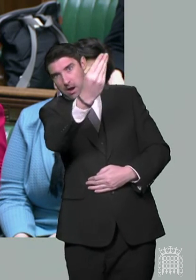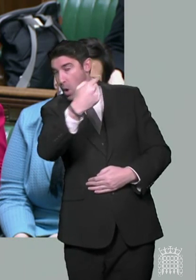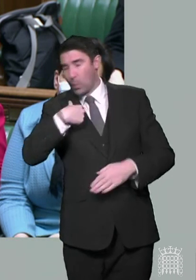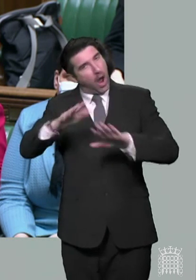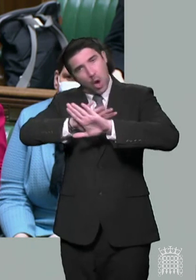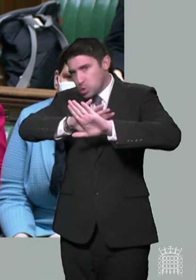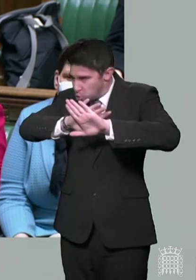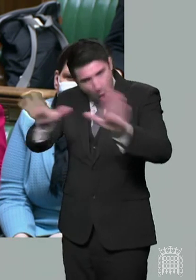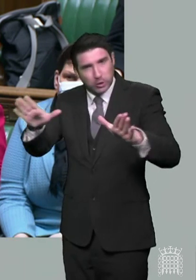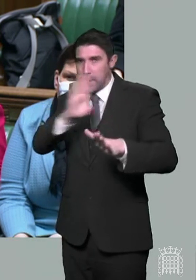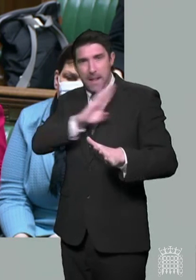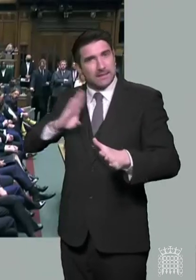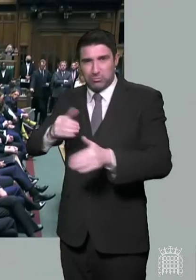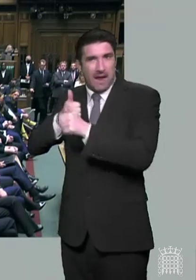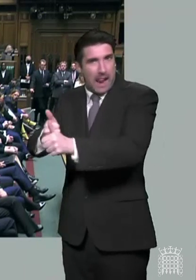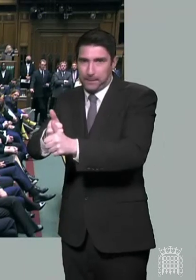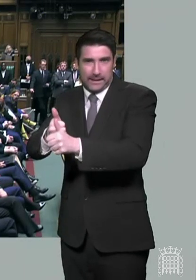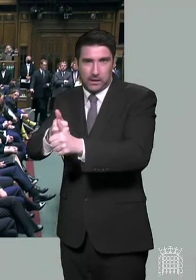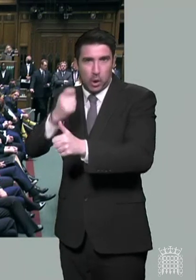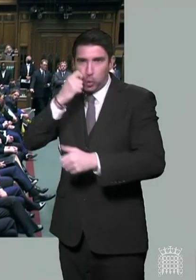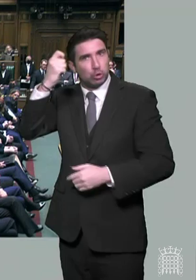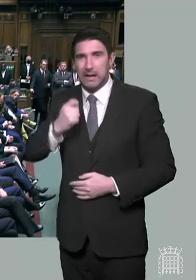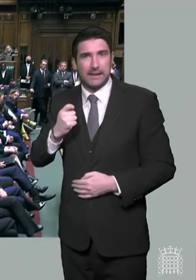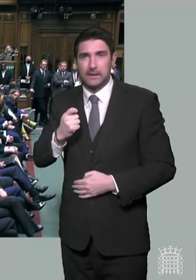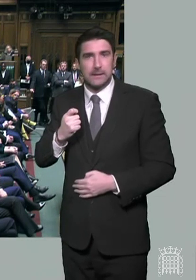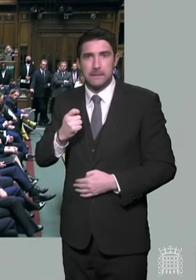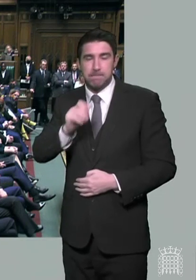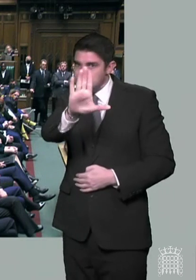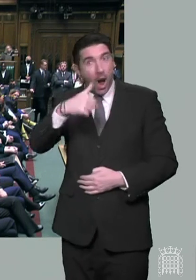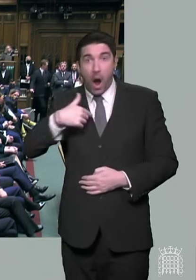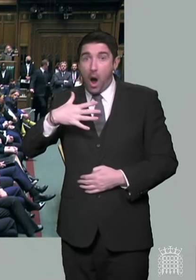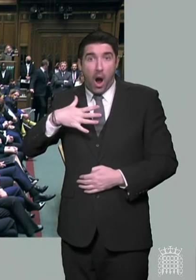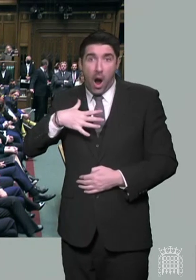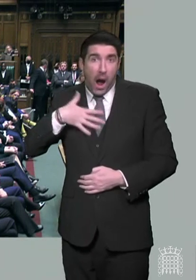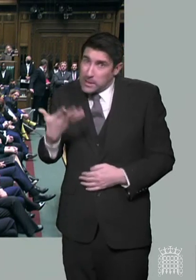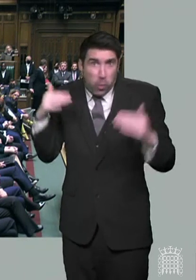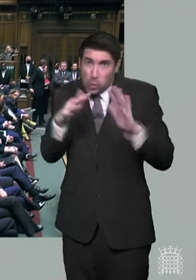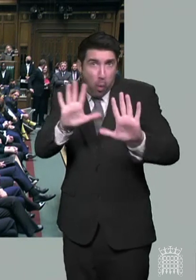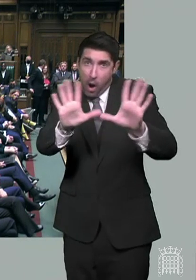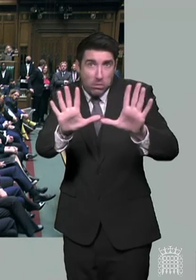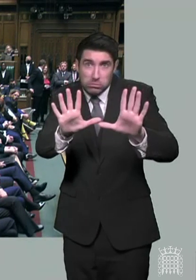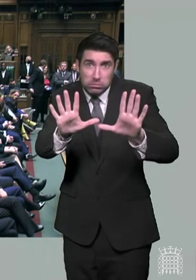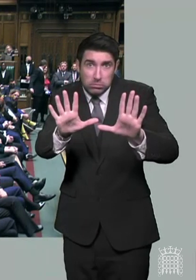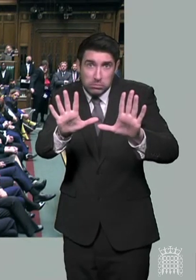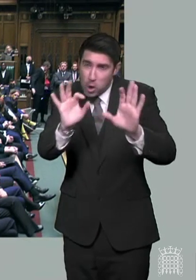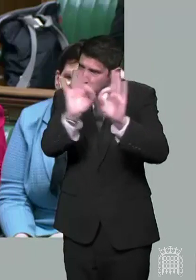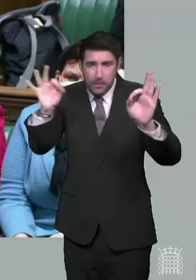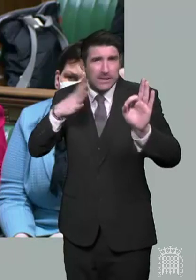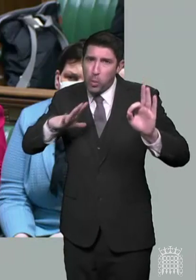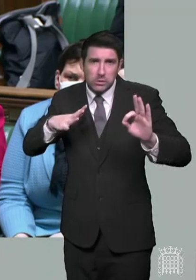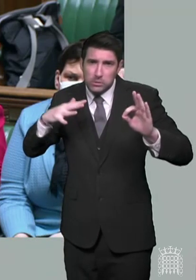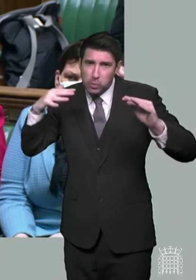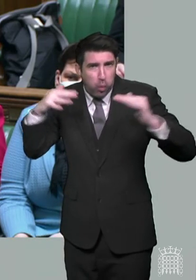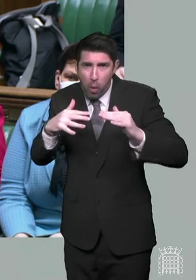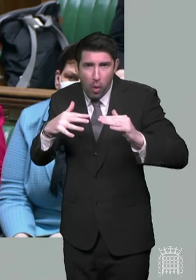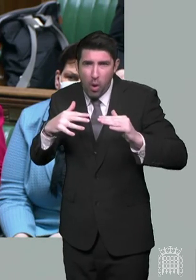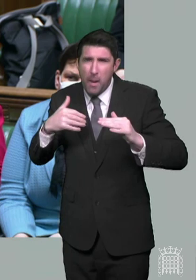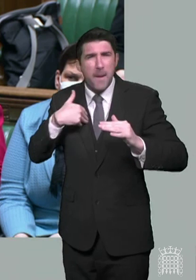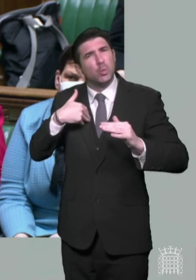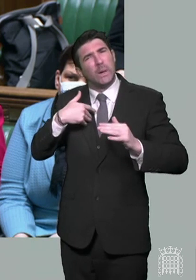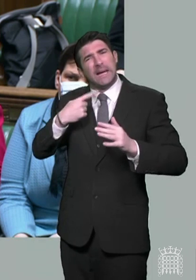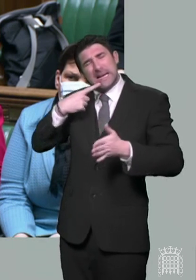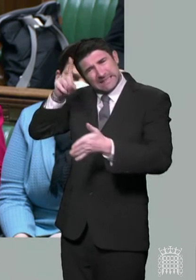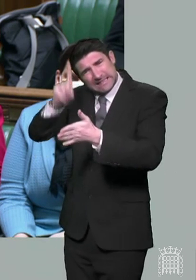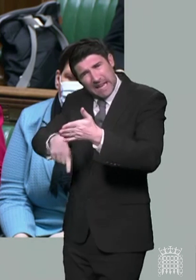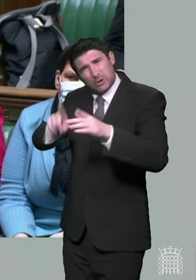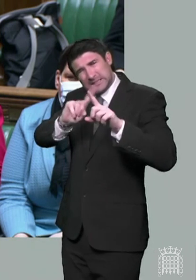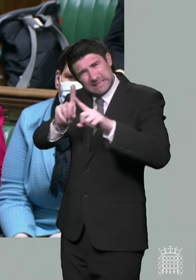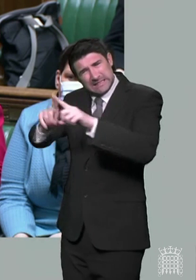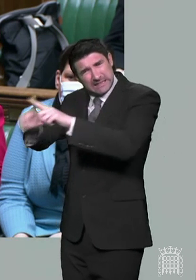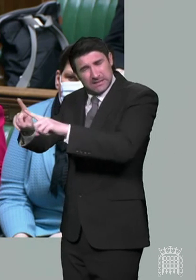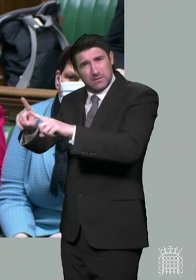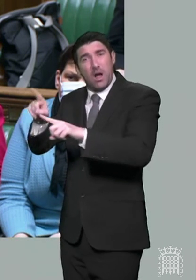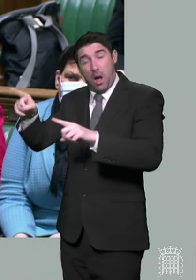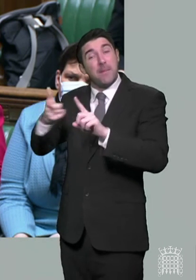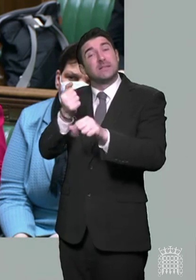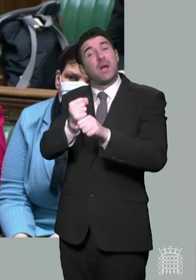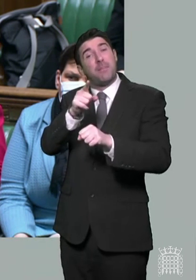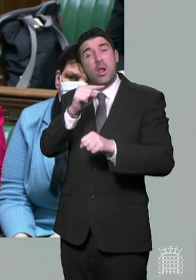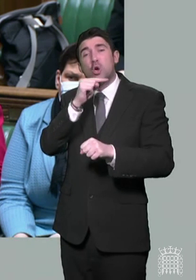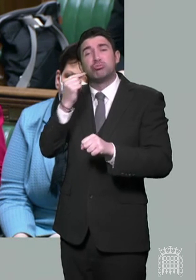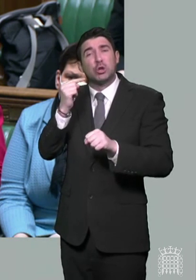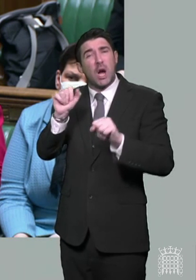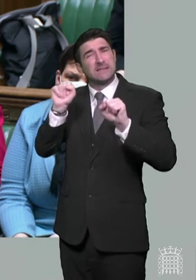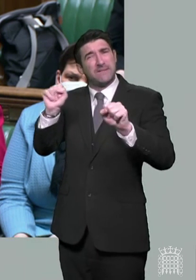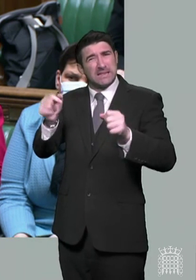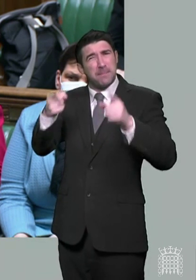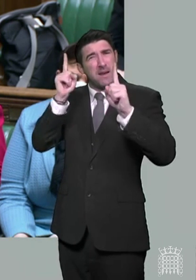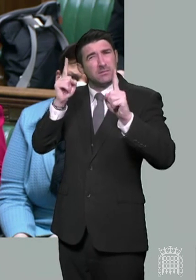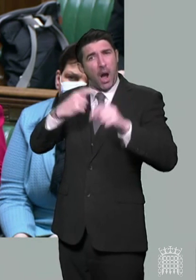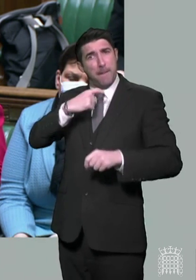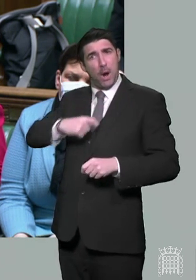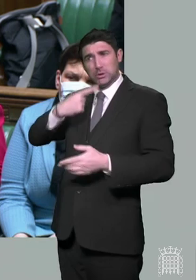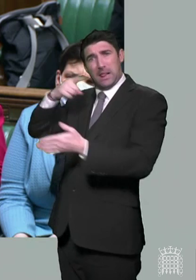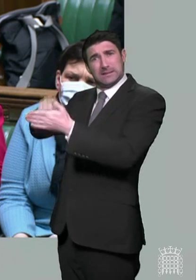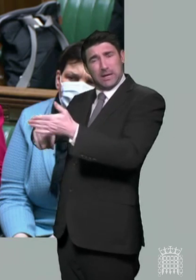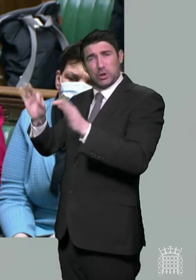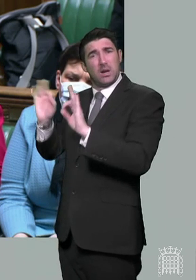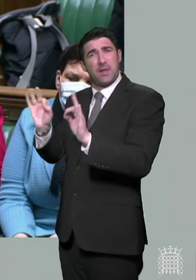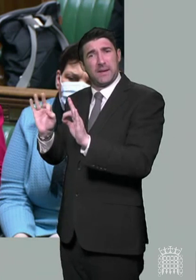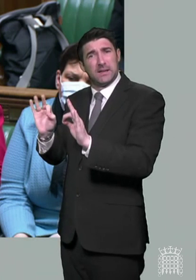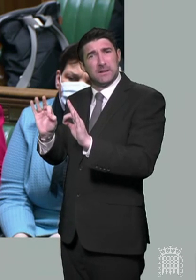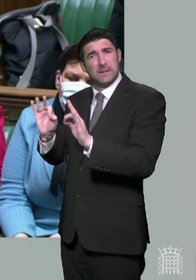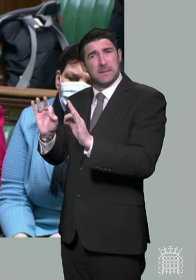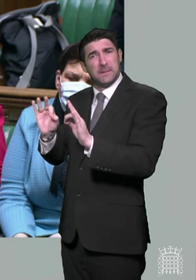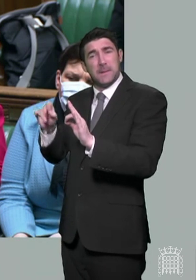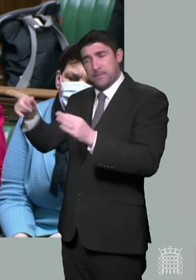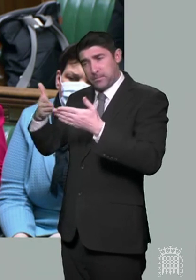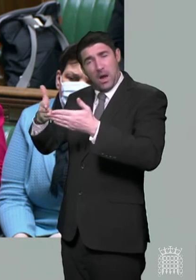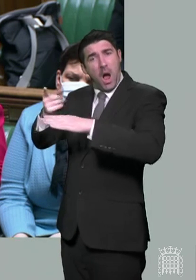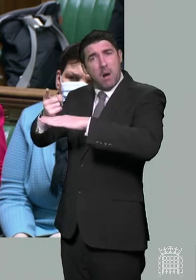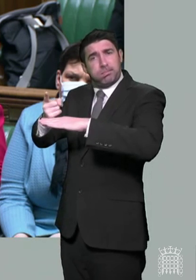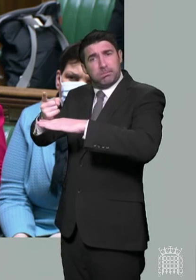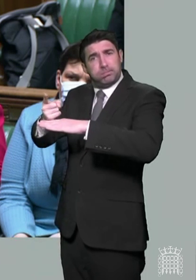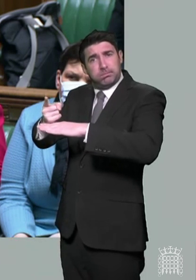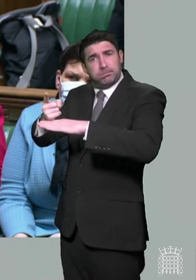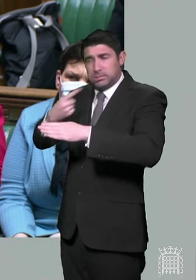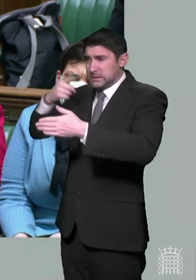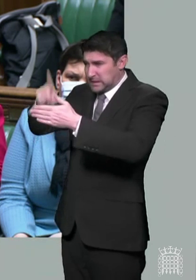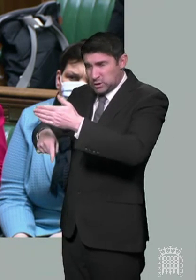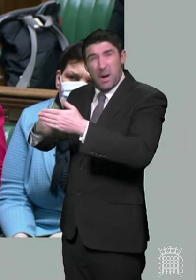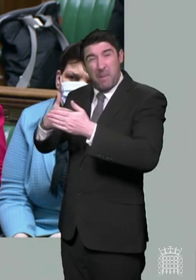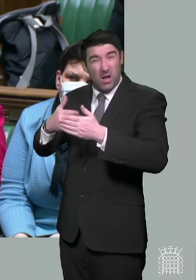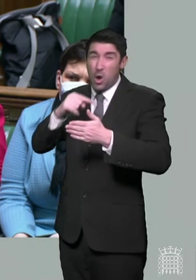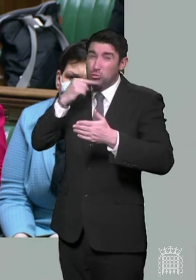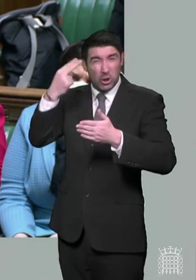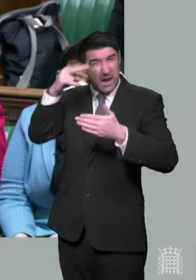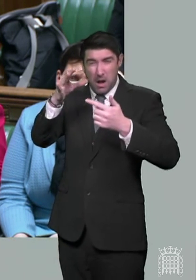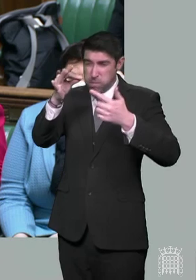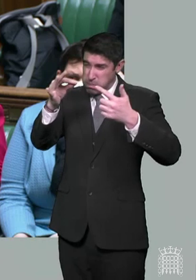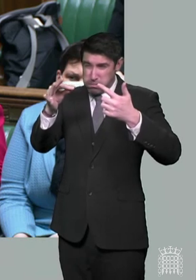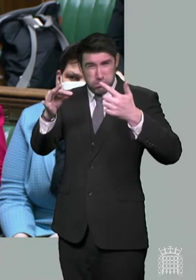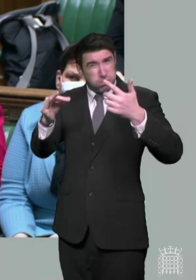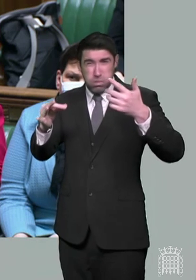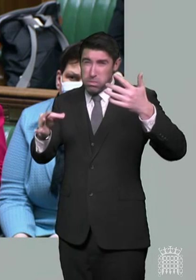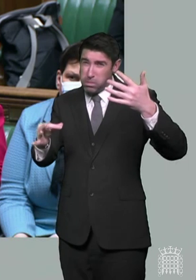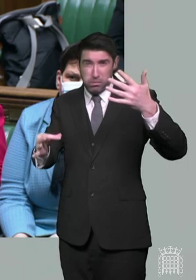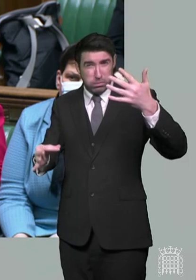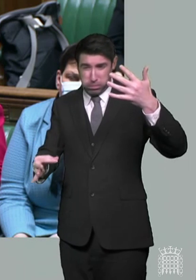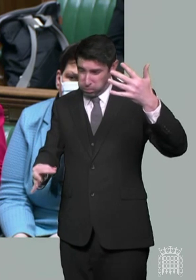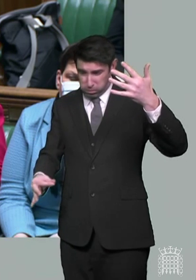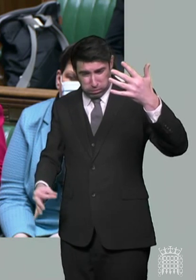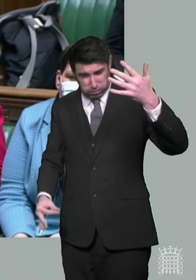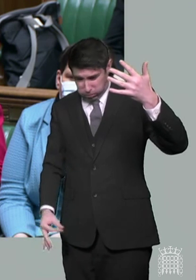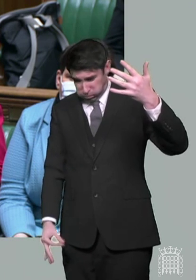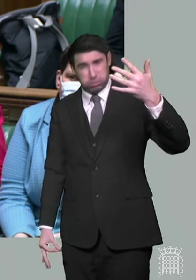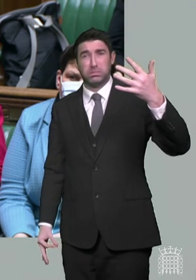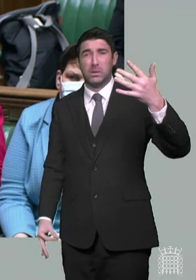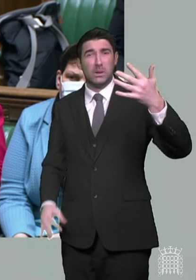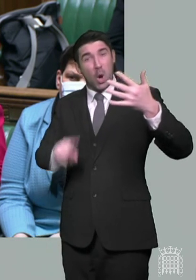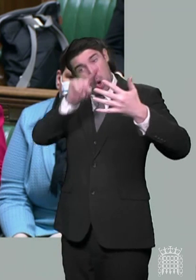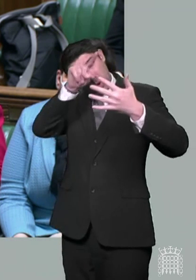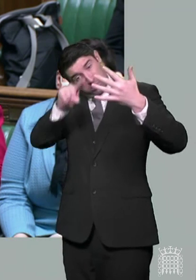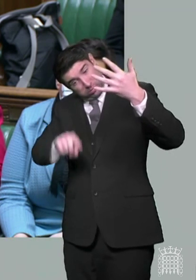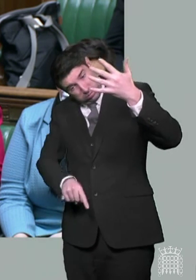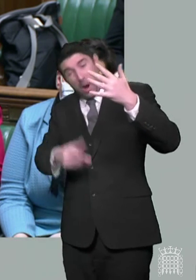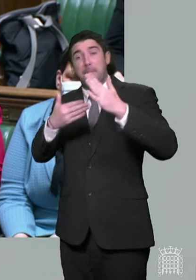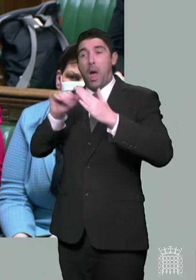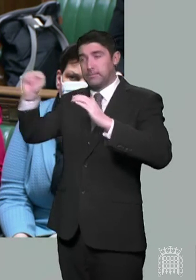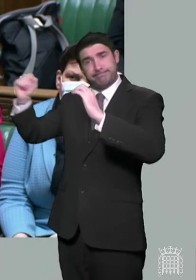I do not want war—no one wants war—but we are not yet even sanctioning Sergei Shoigu, the Russian Defence Minister, nor Igor Osipov, the commander of the Black sea fleet, nor Usmanov, Sechin, Peskov, Abramovich, Roldugin or the Members of the Russian Duma who voted for this war.